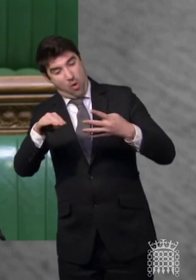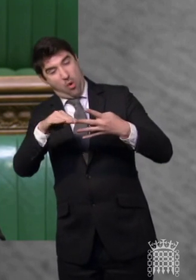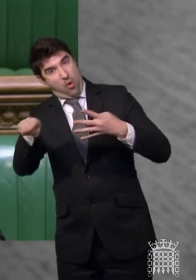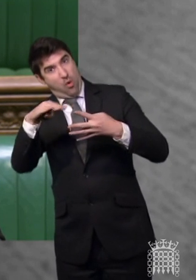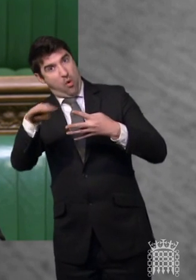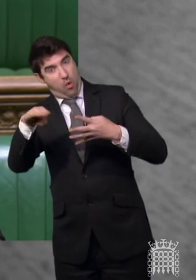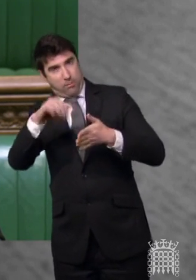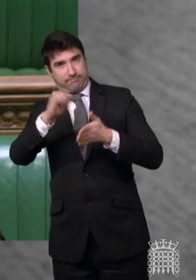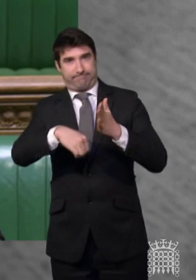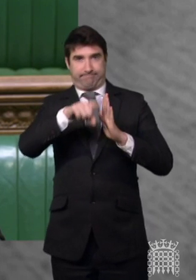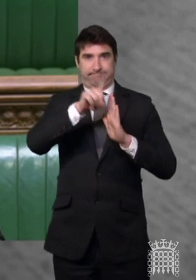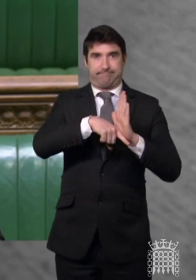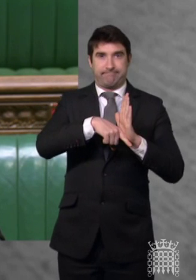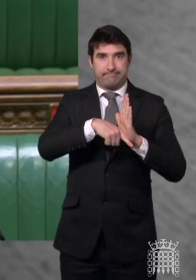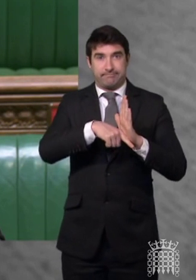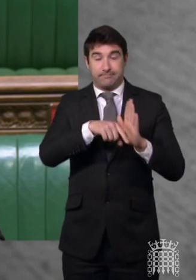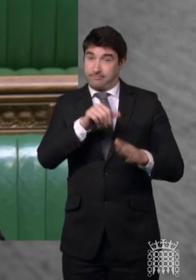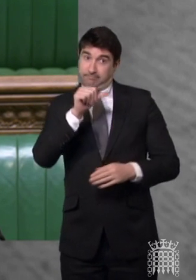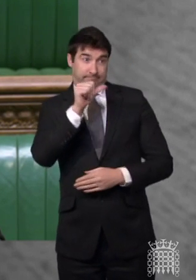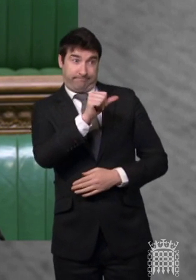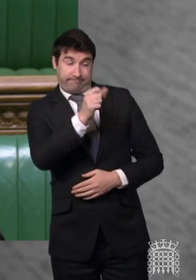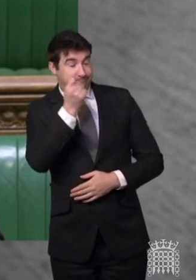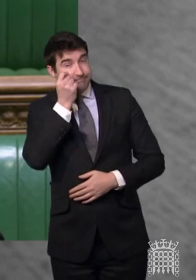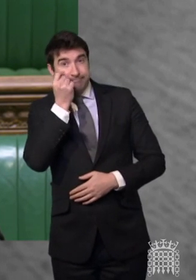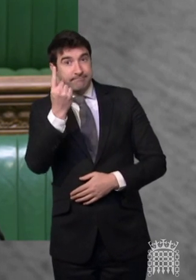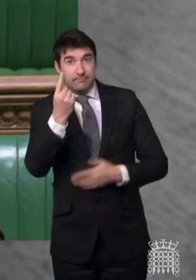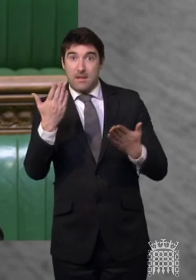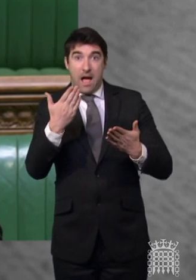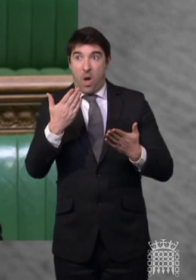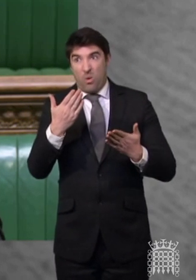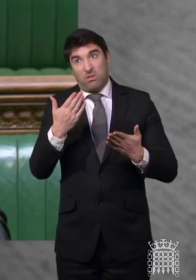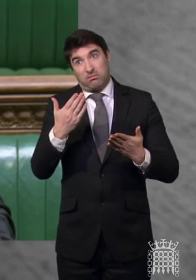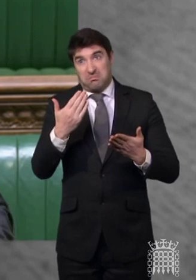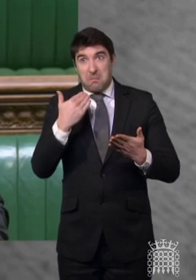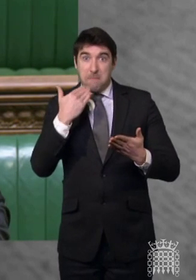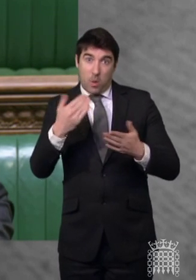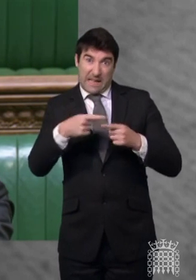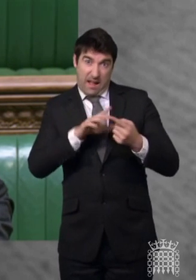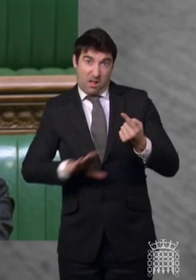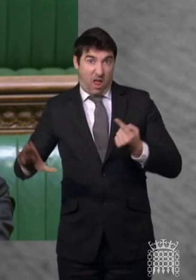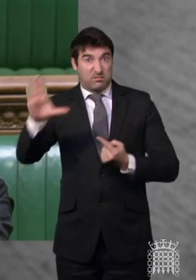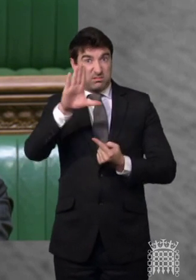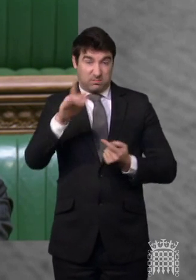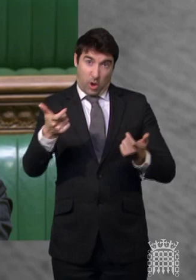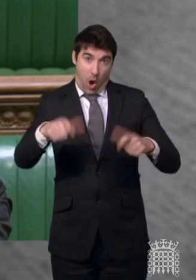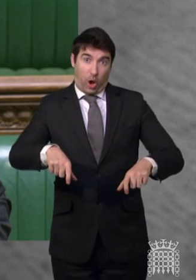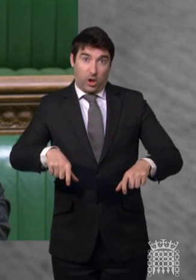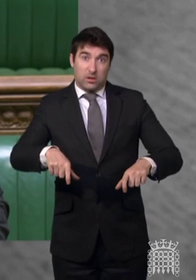As he says, almost the whole of England is now in a form of lockdown.